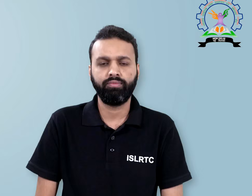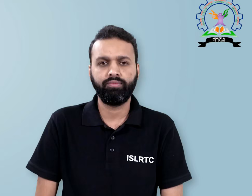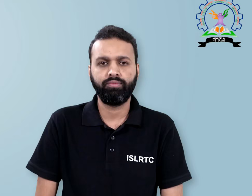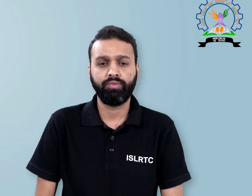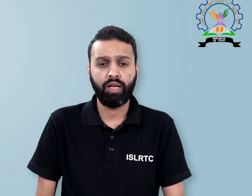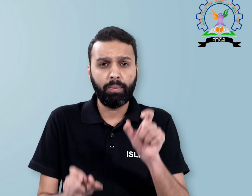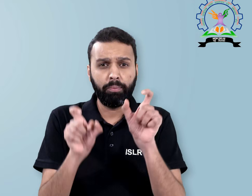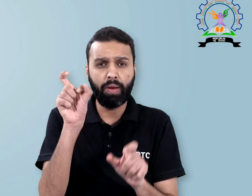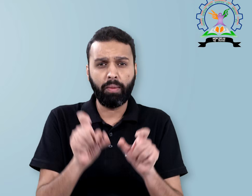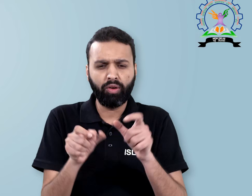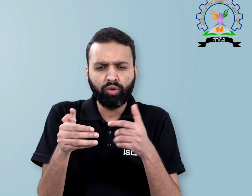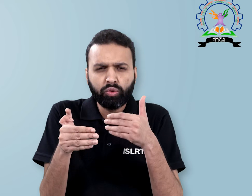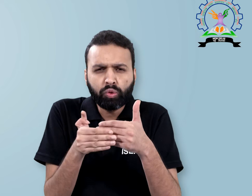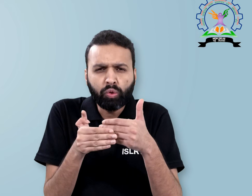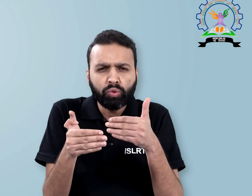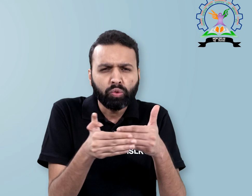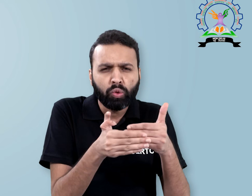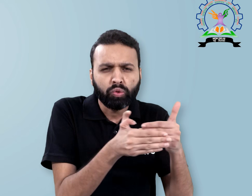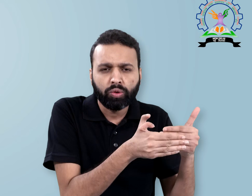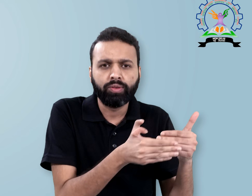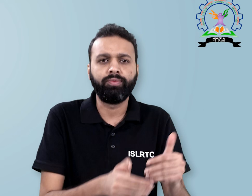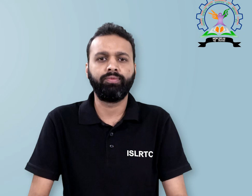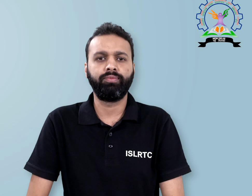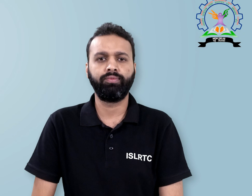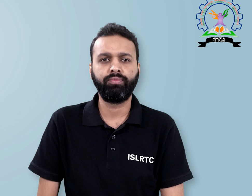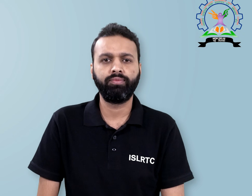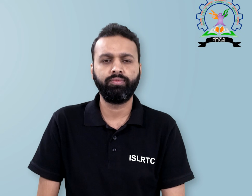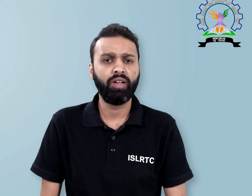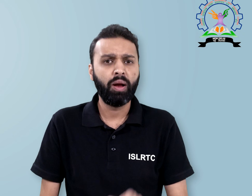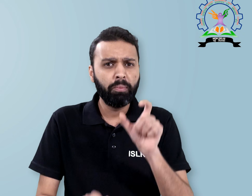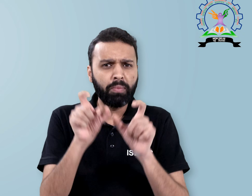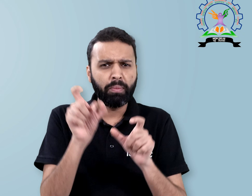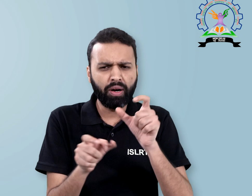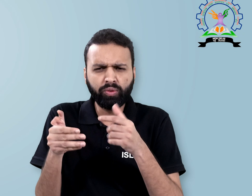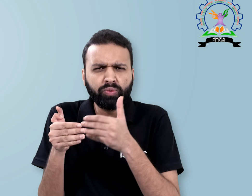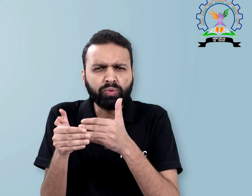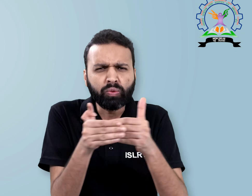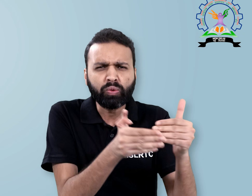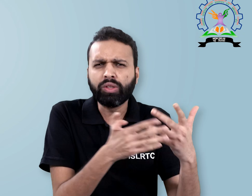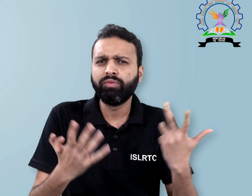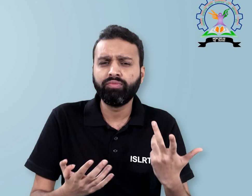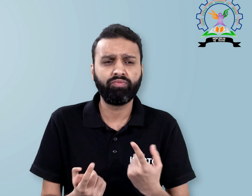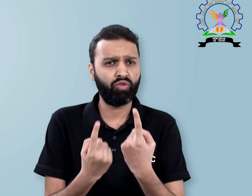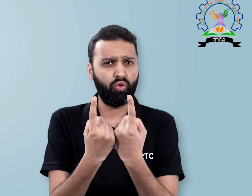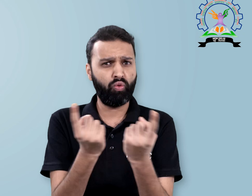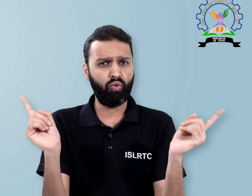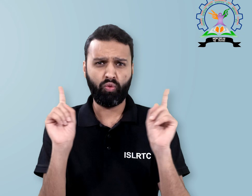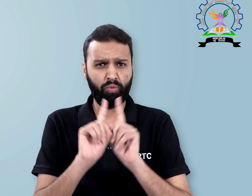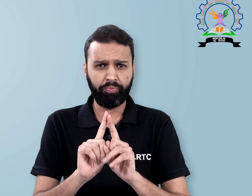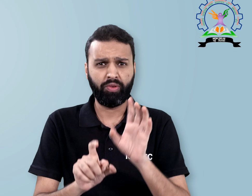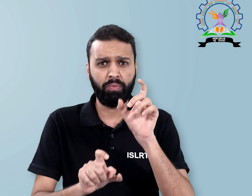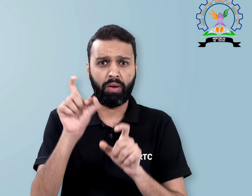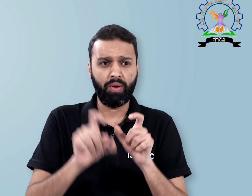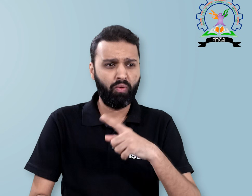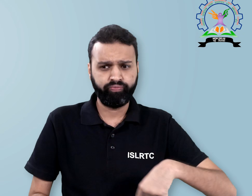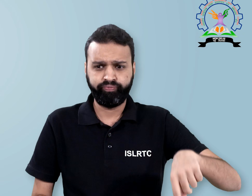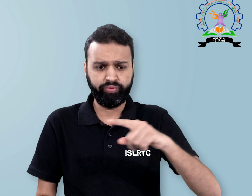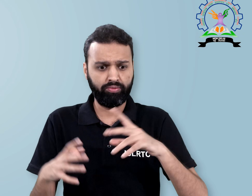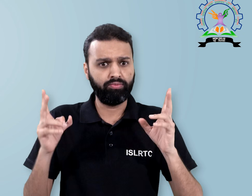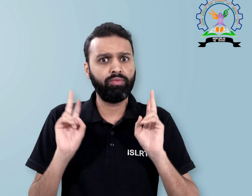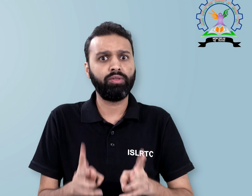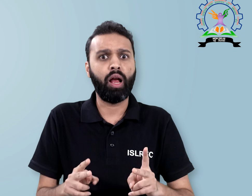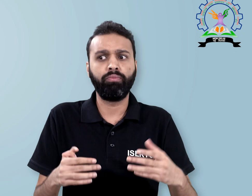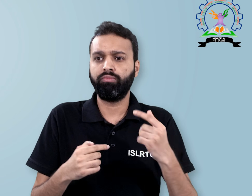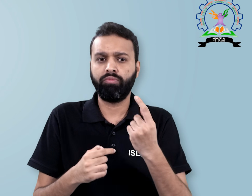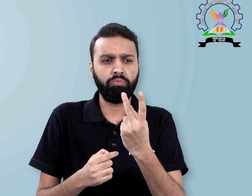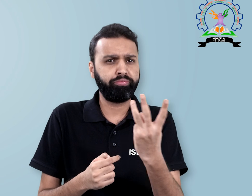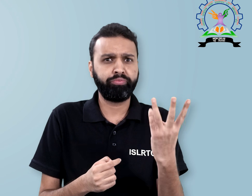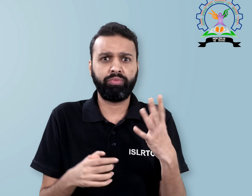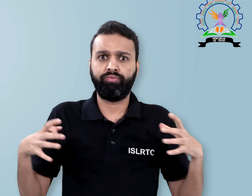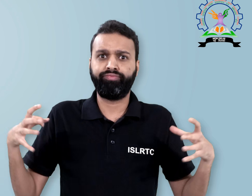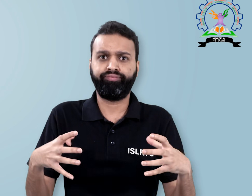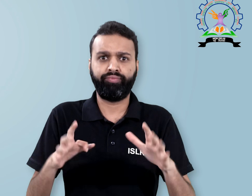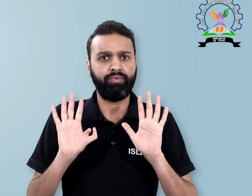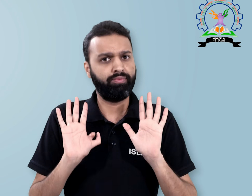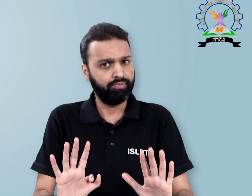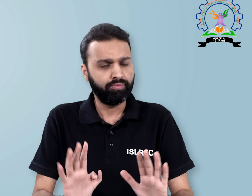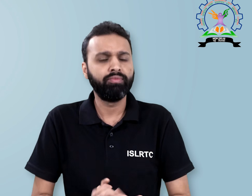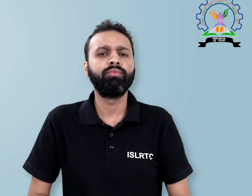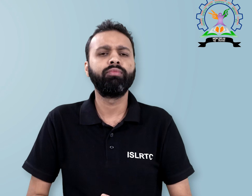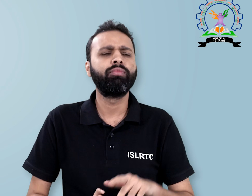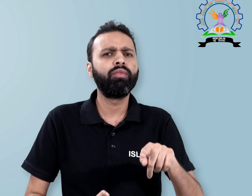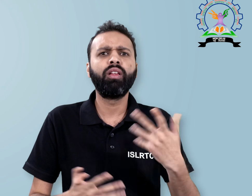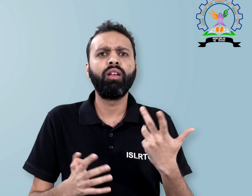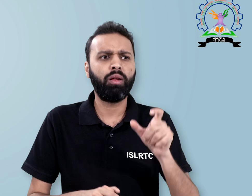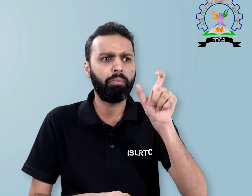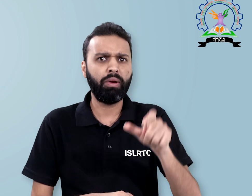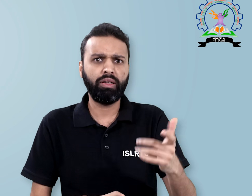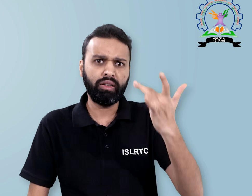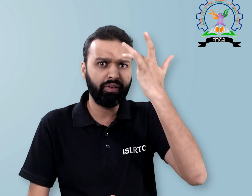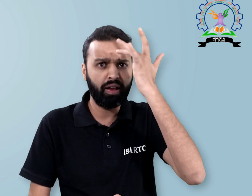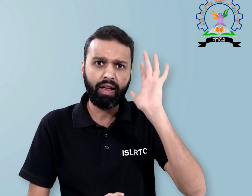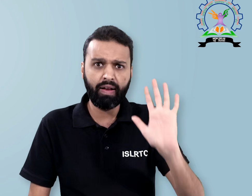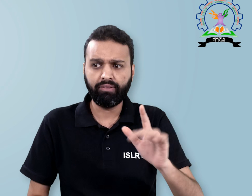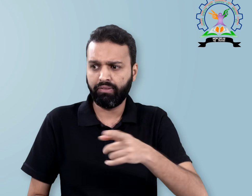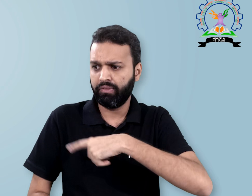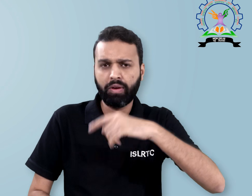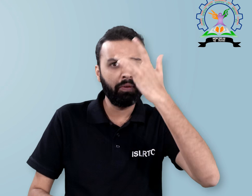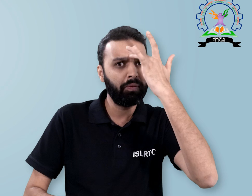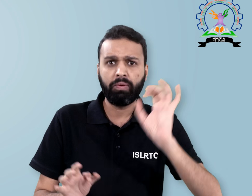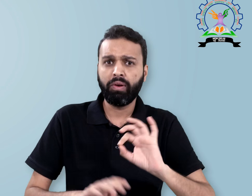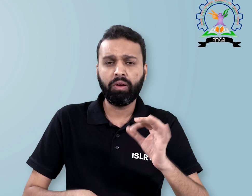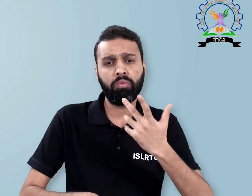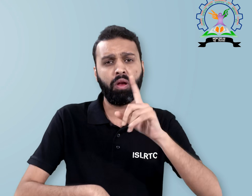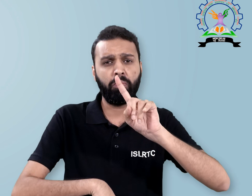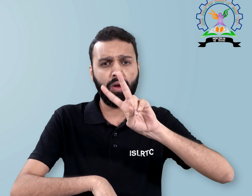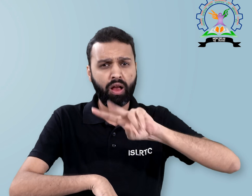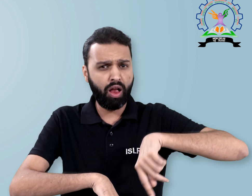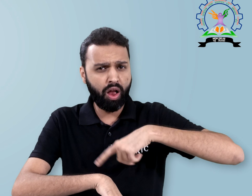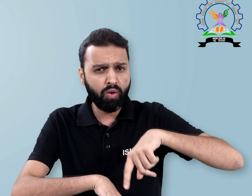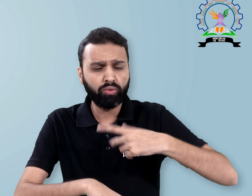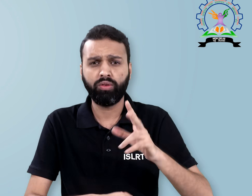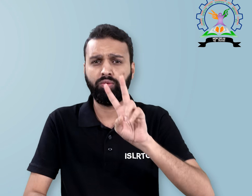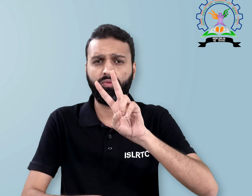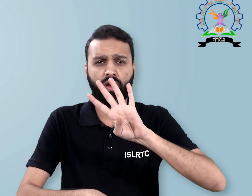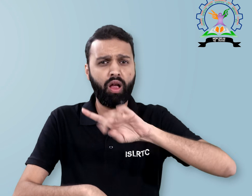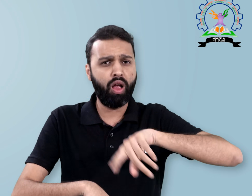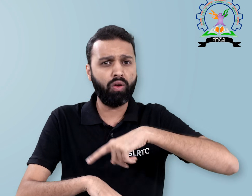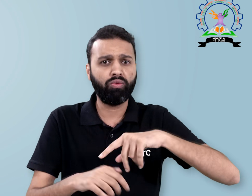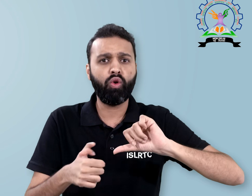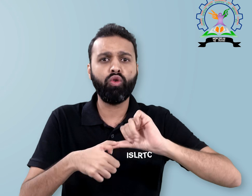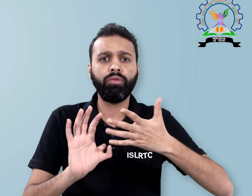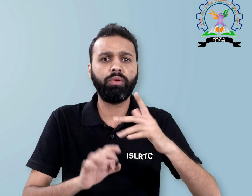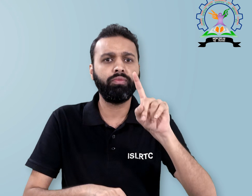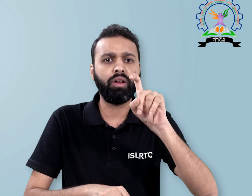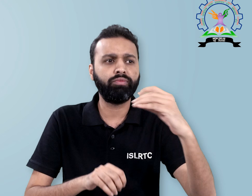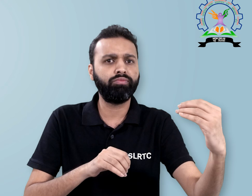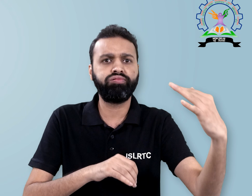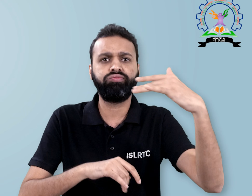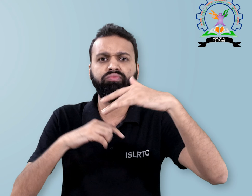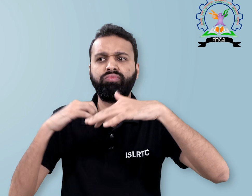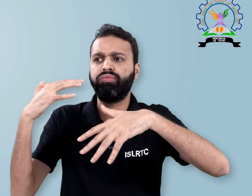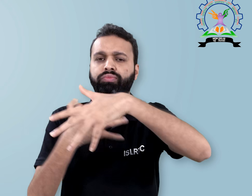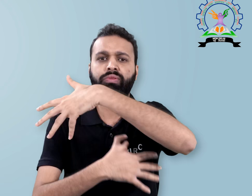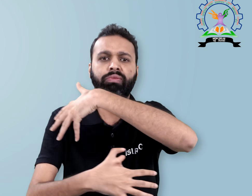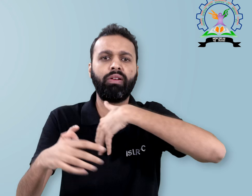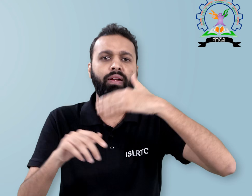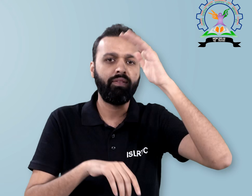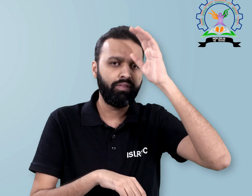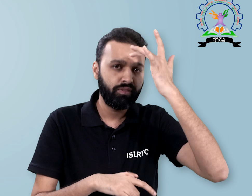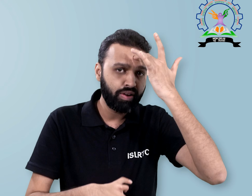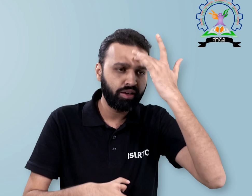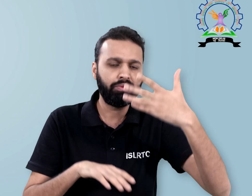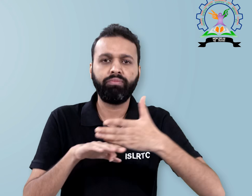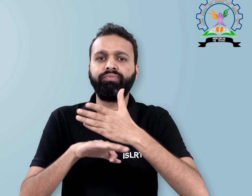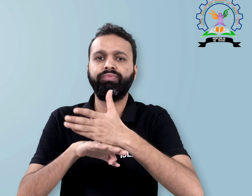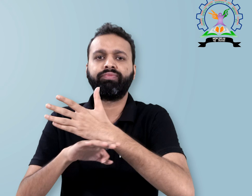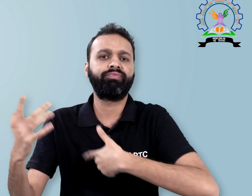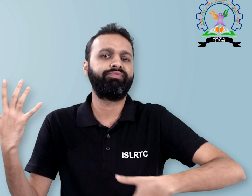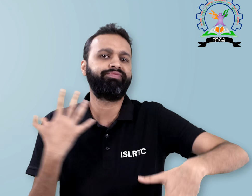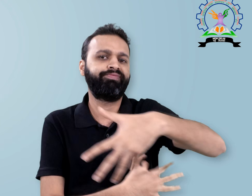Close Contact Close contacts are people who share indoor airspace e.g., home, clinic waiting room, airplane. etc.,